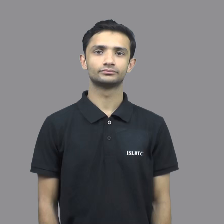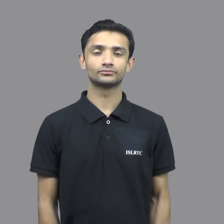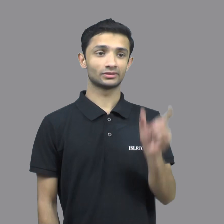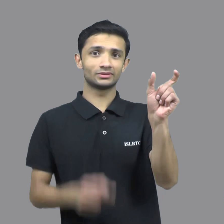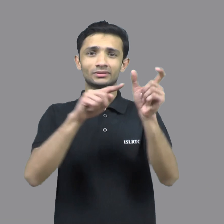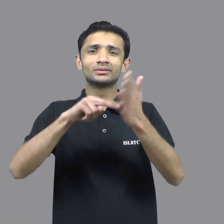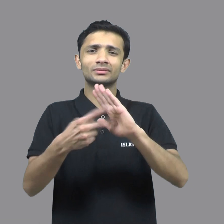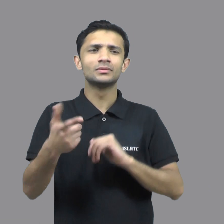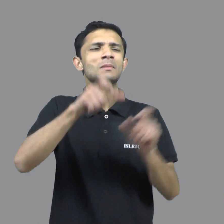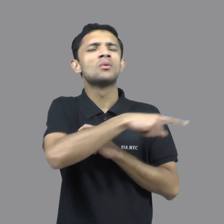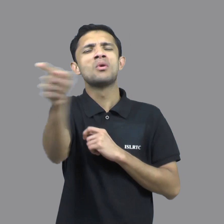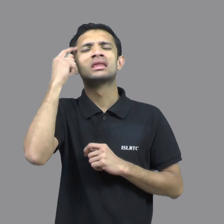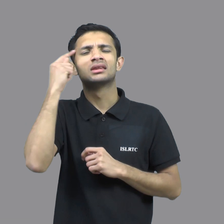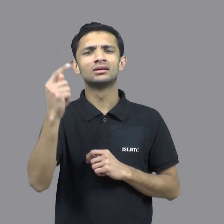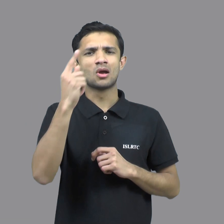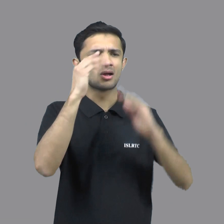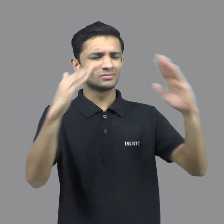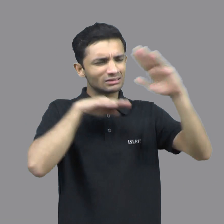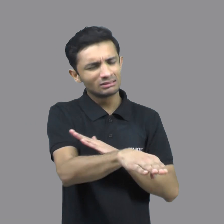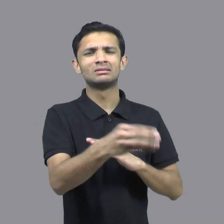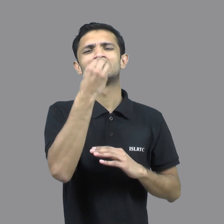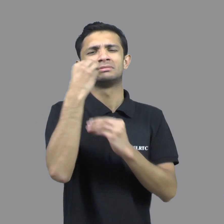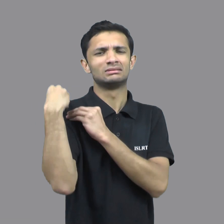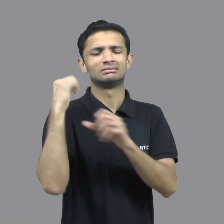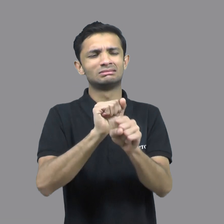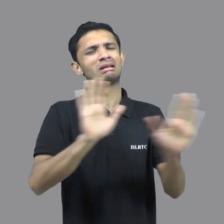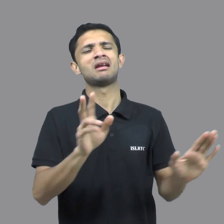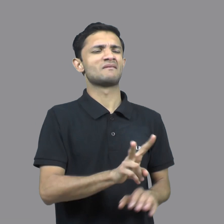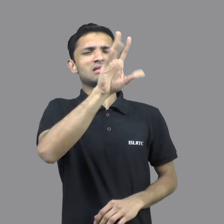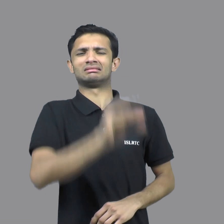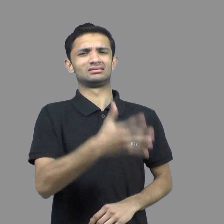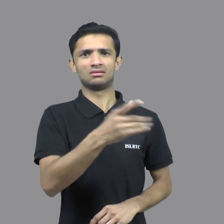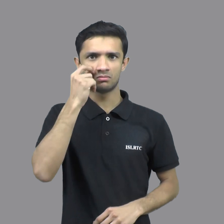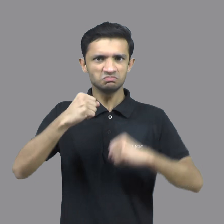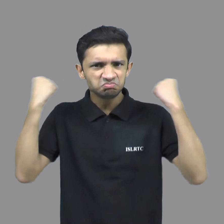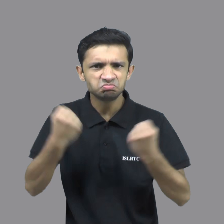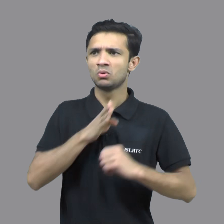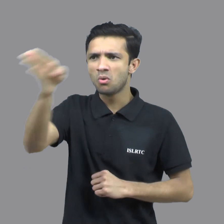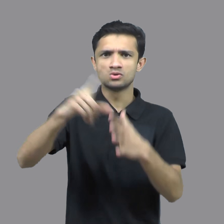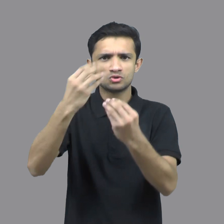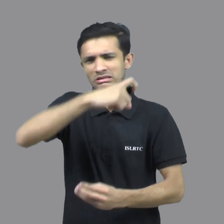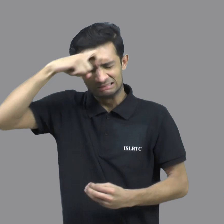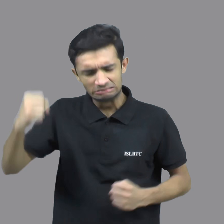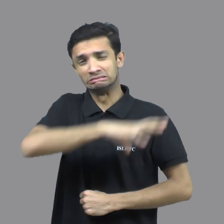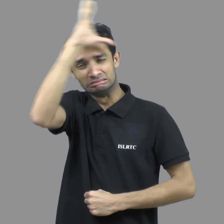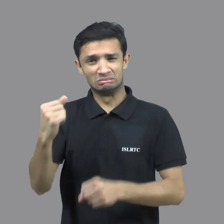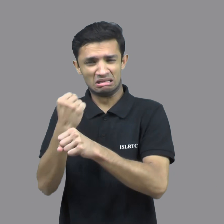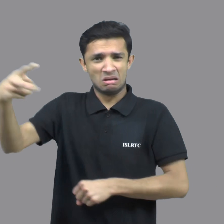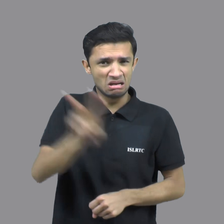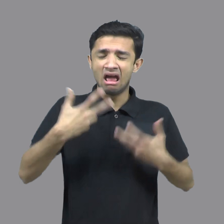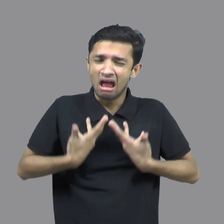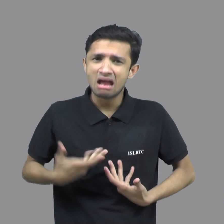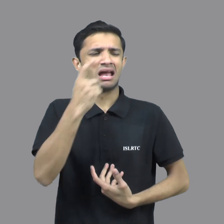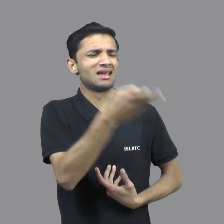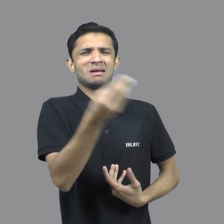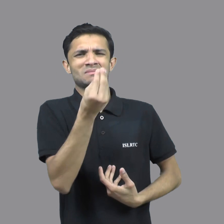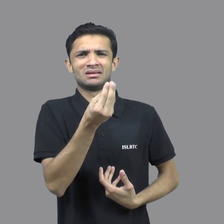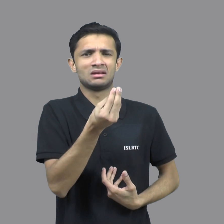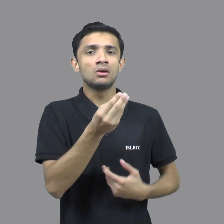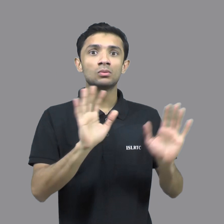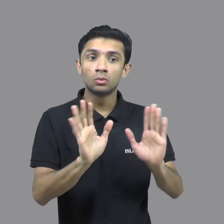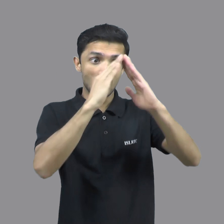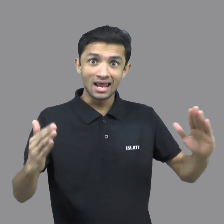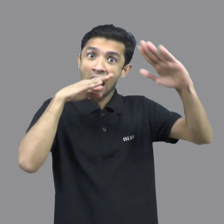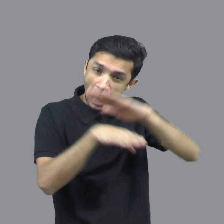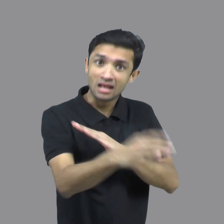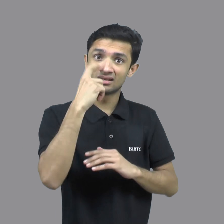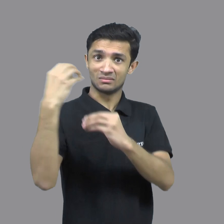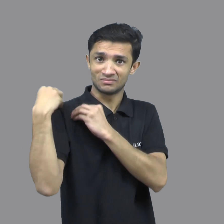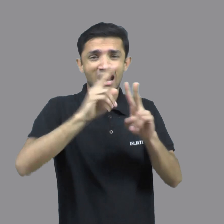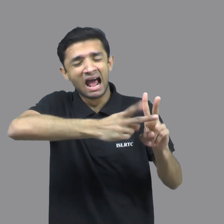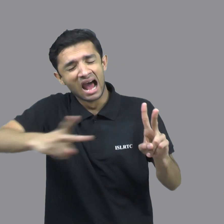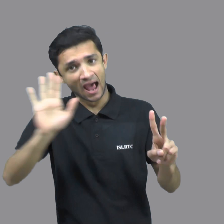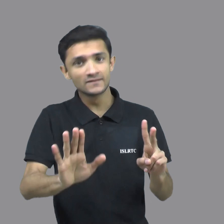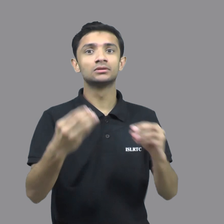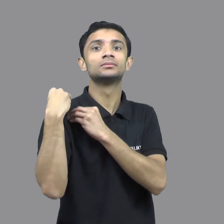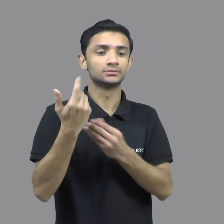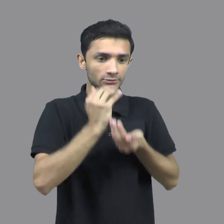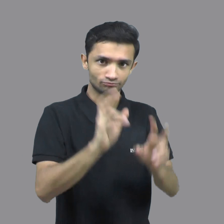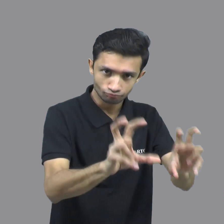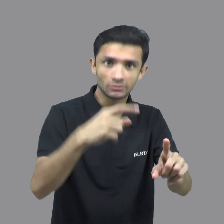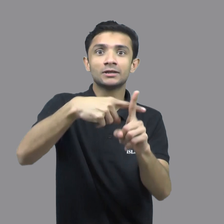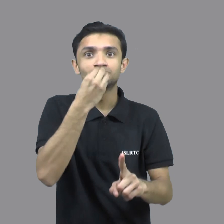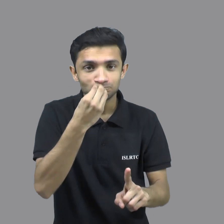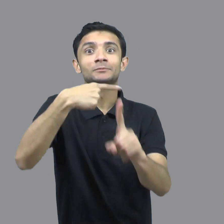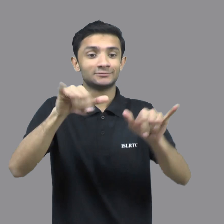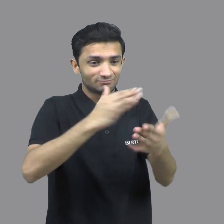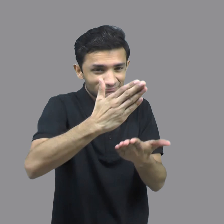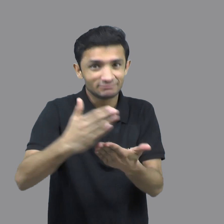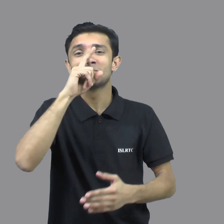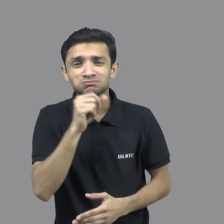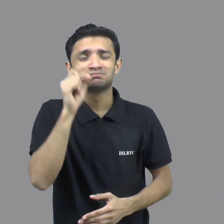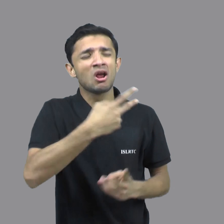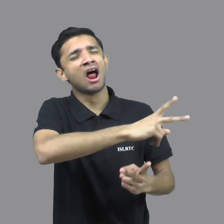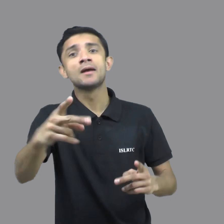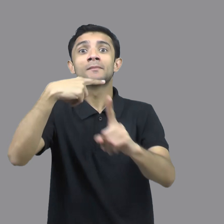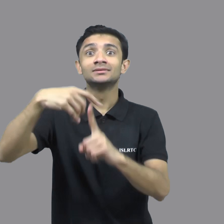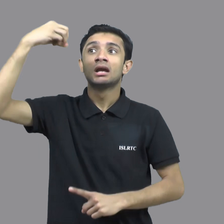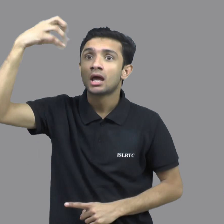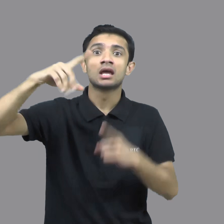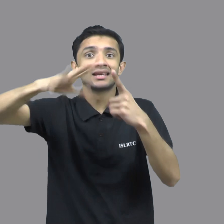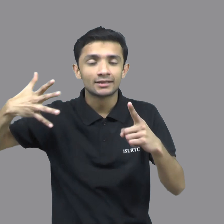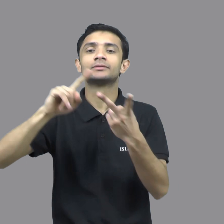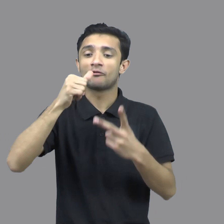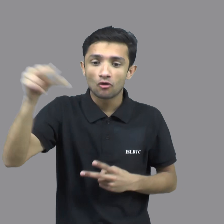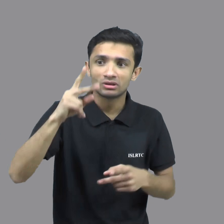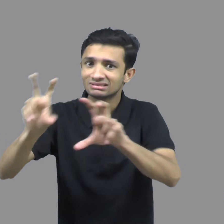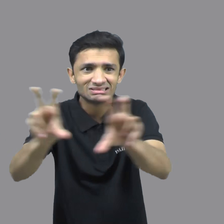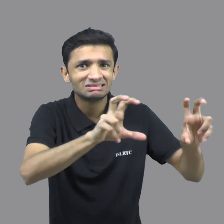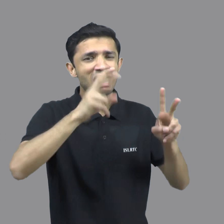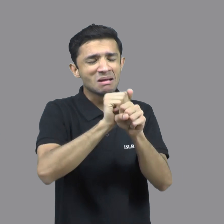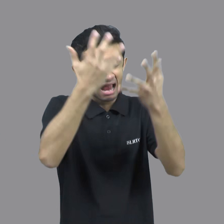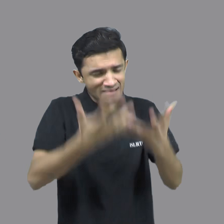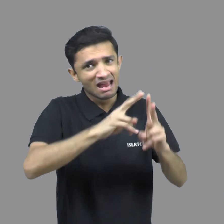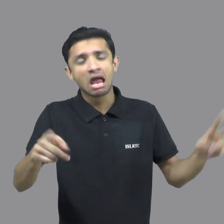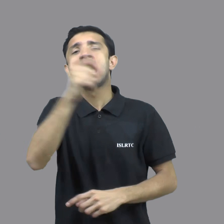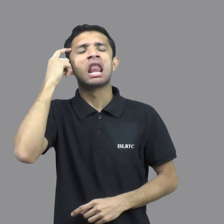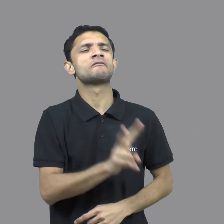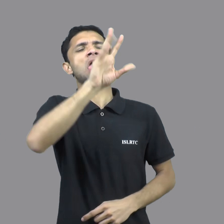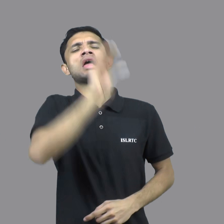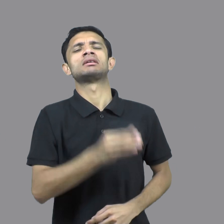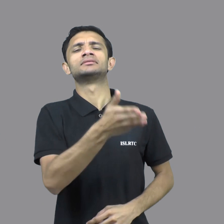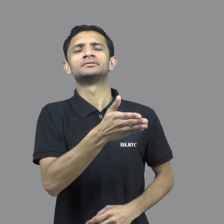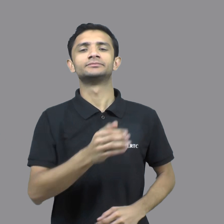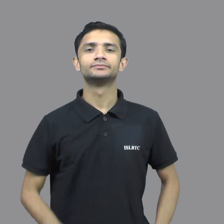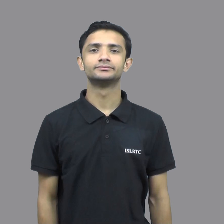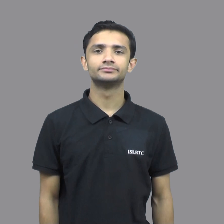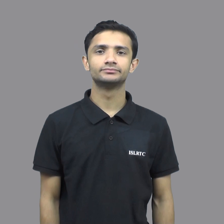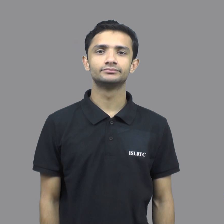De Value (Explaination)